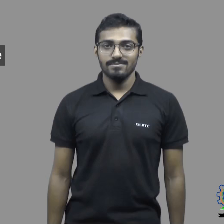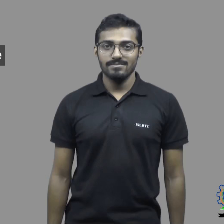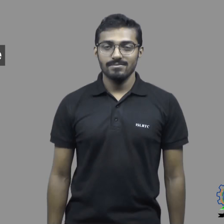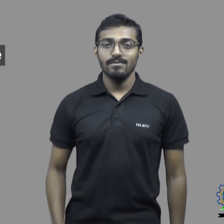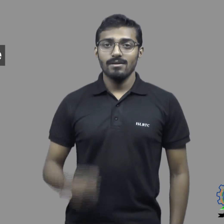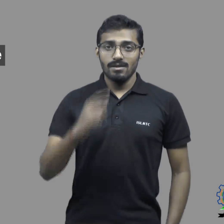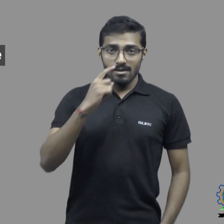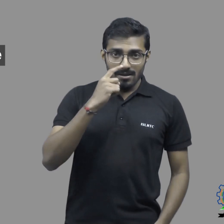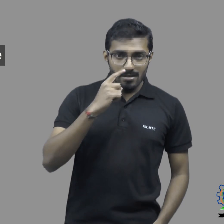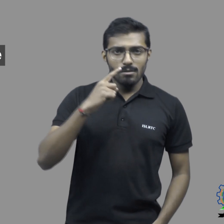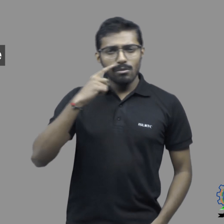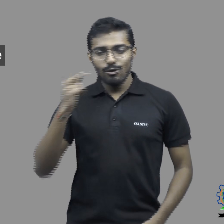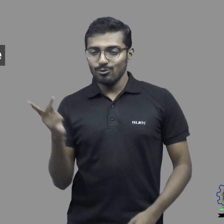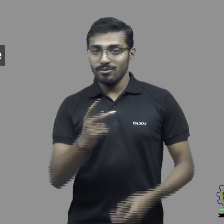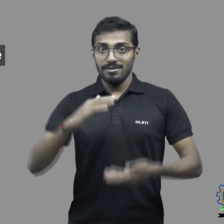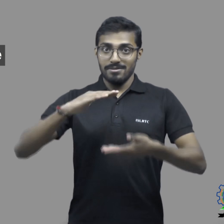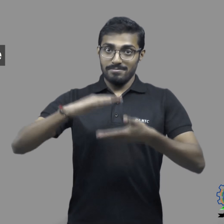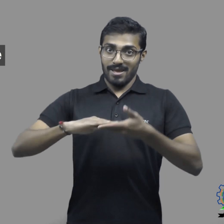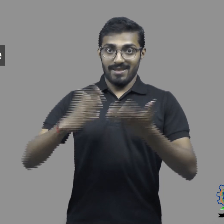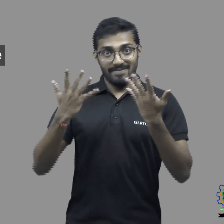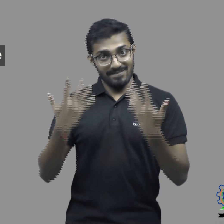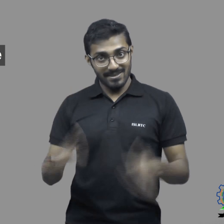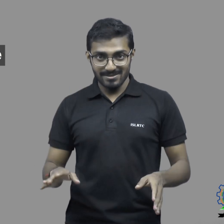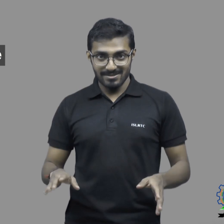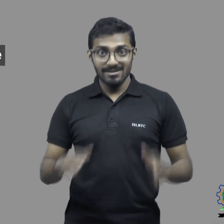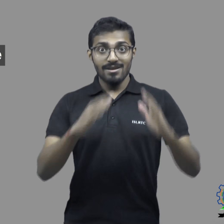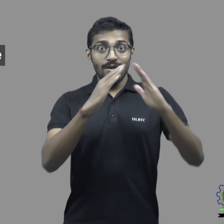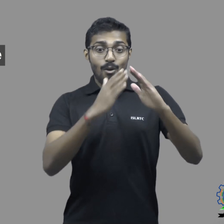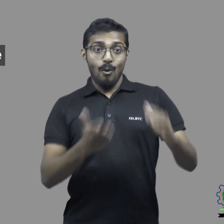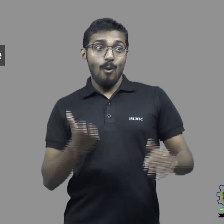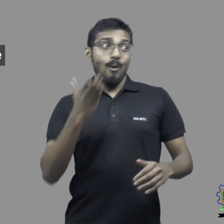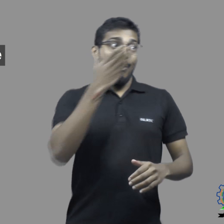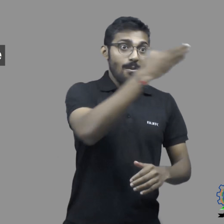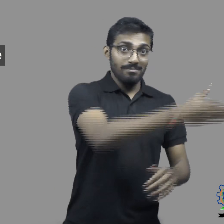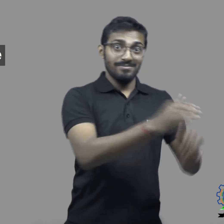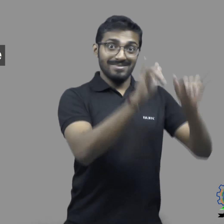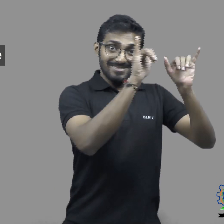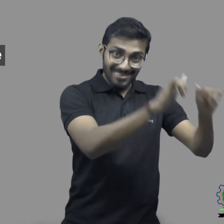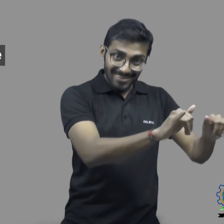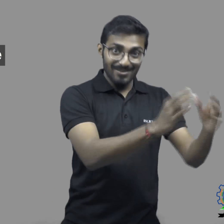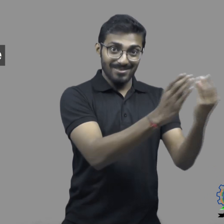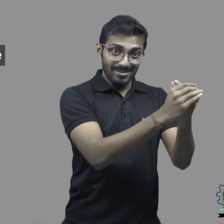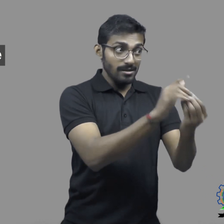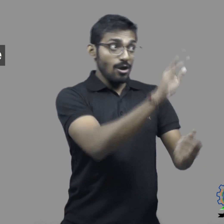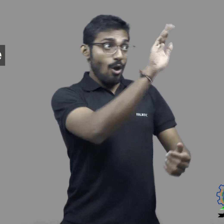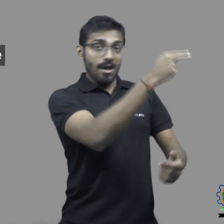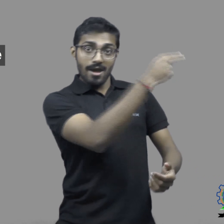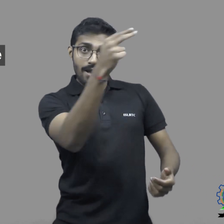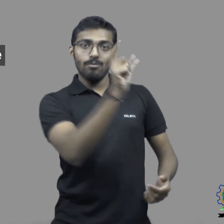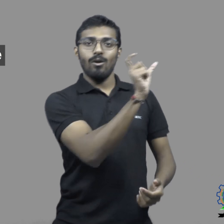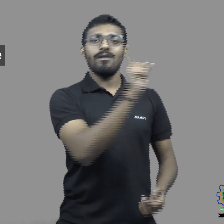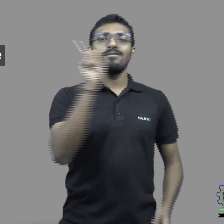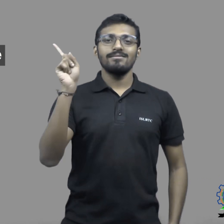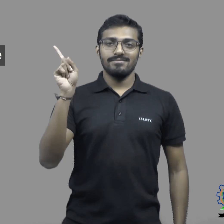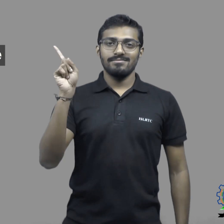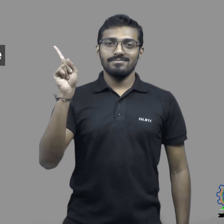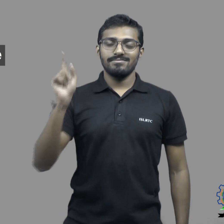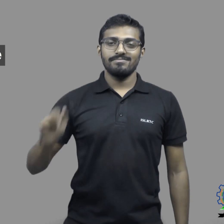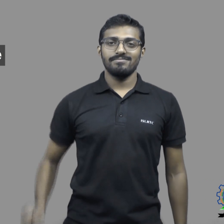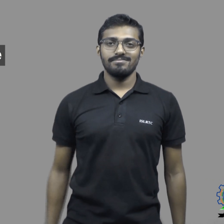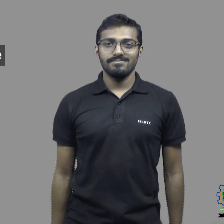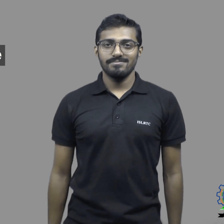Matrimonial Home